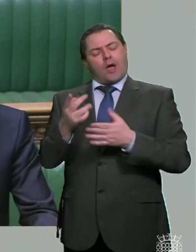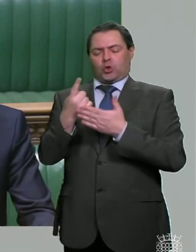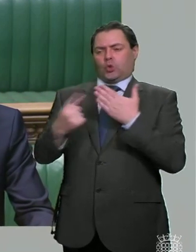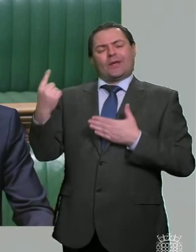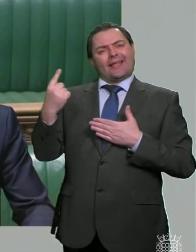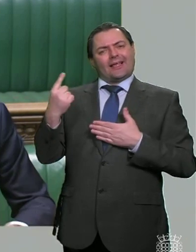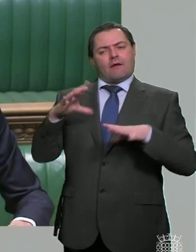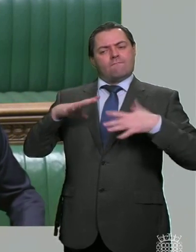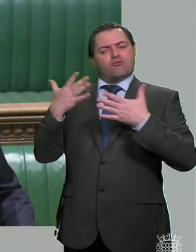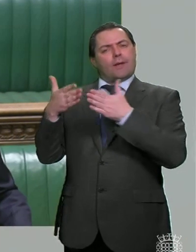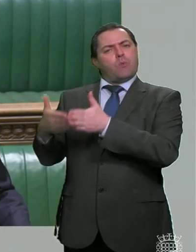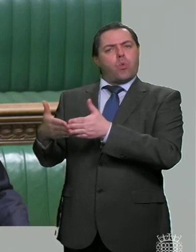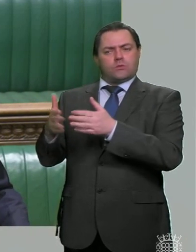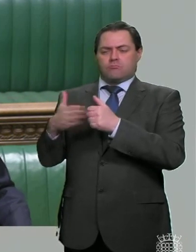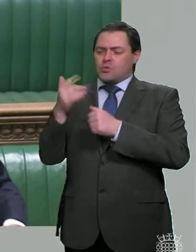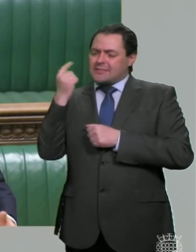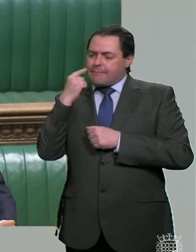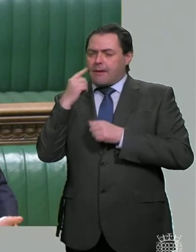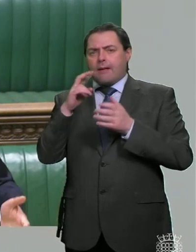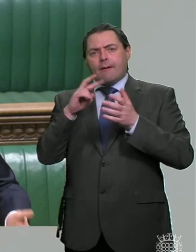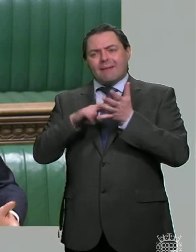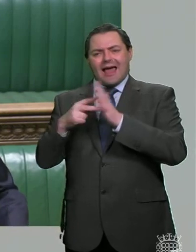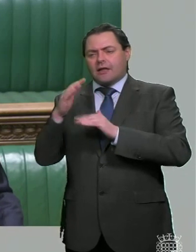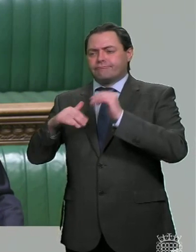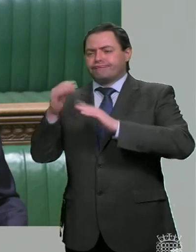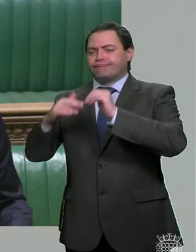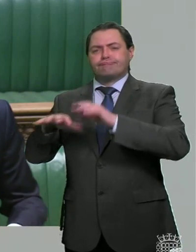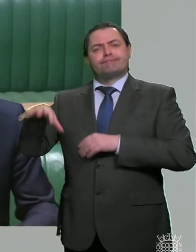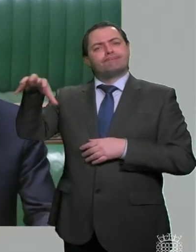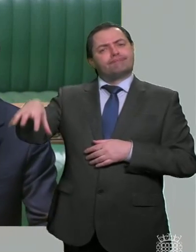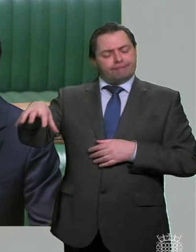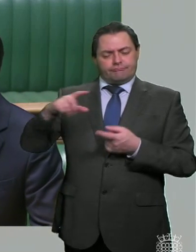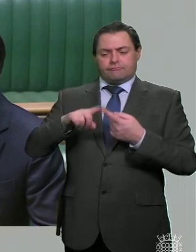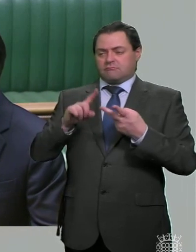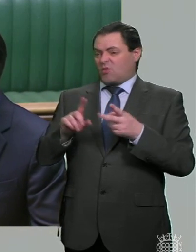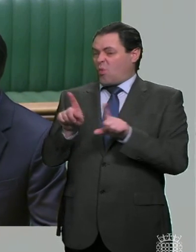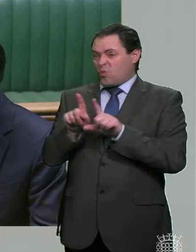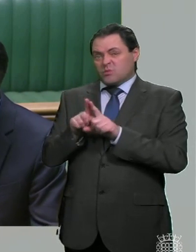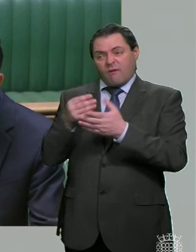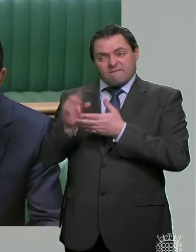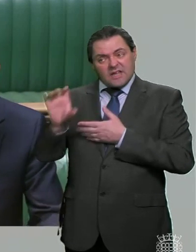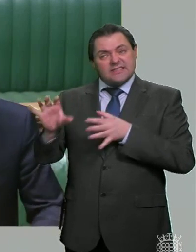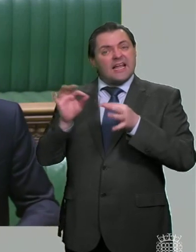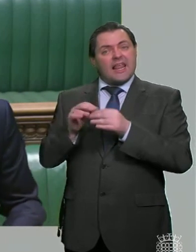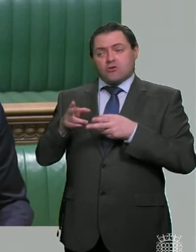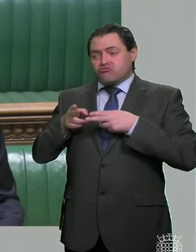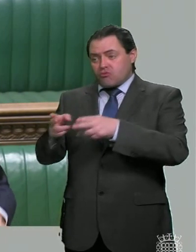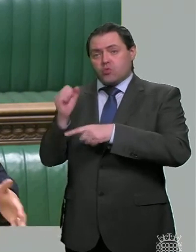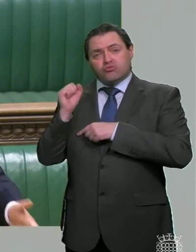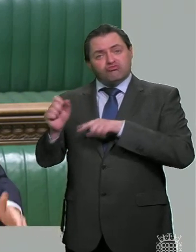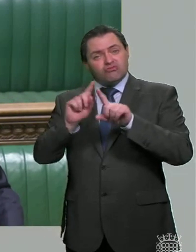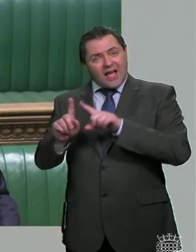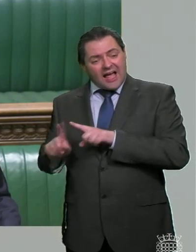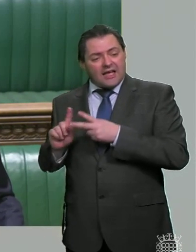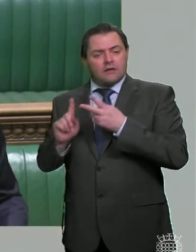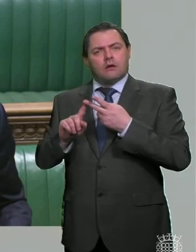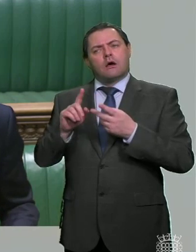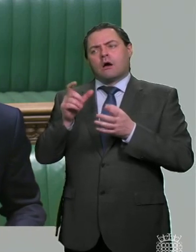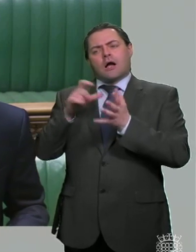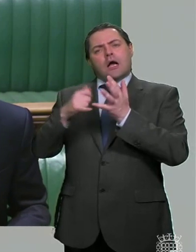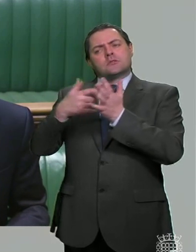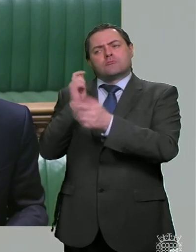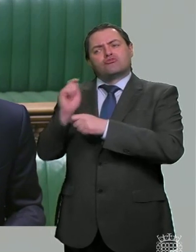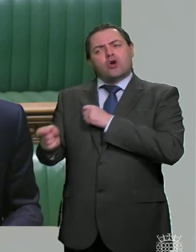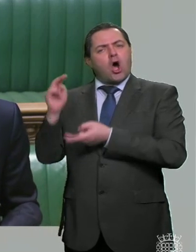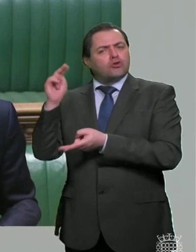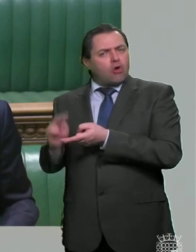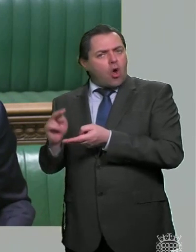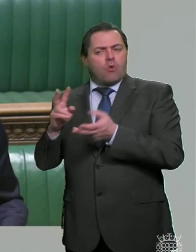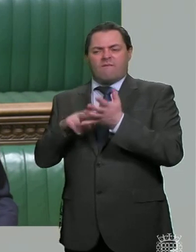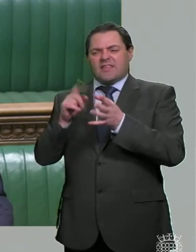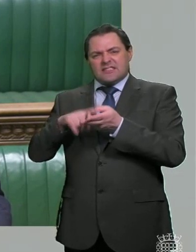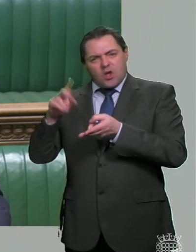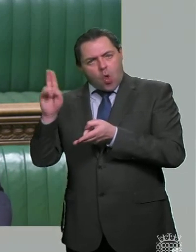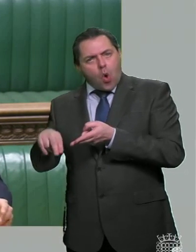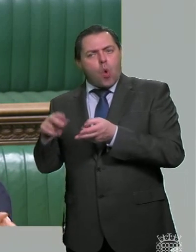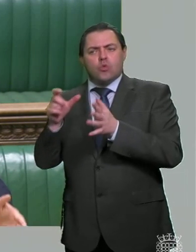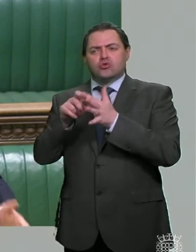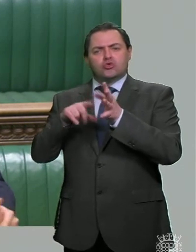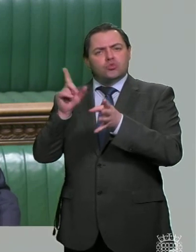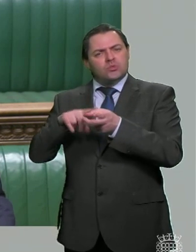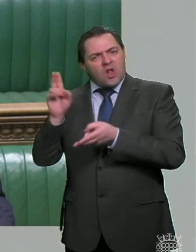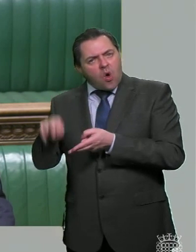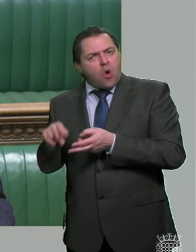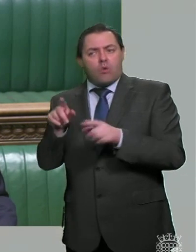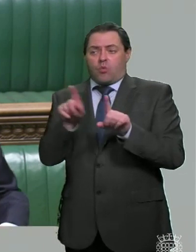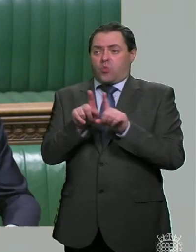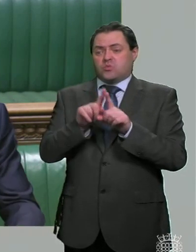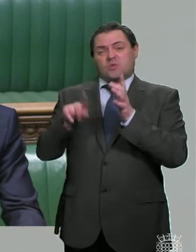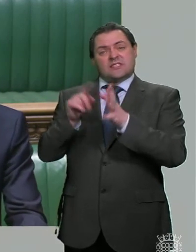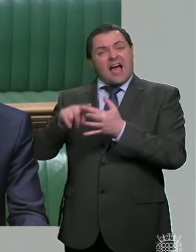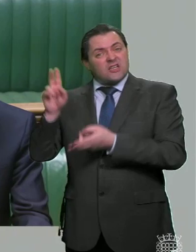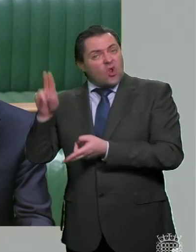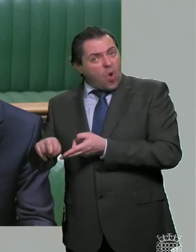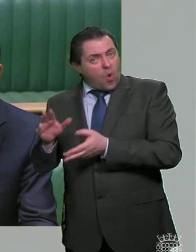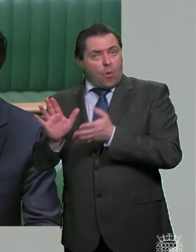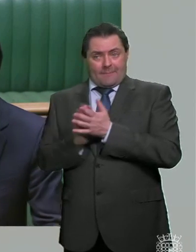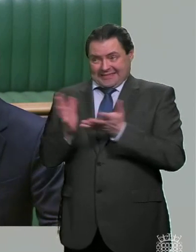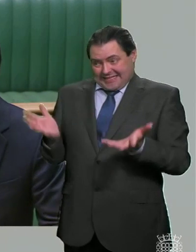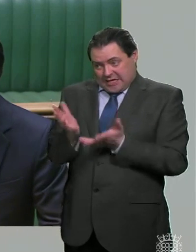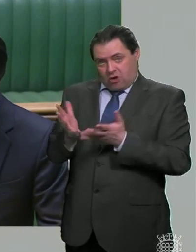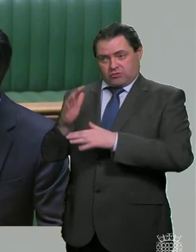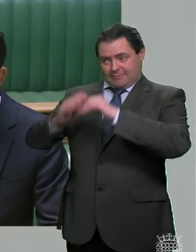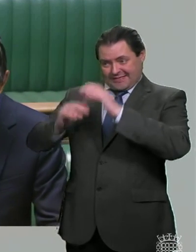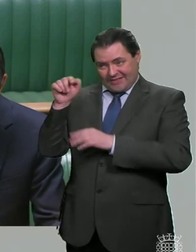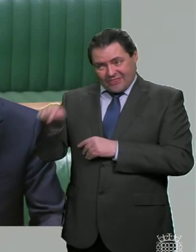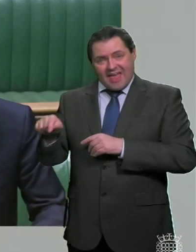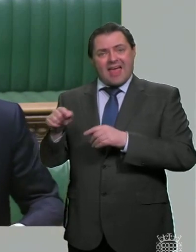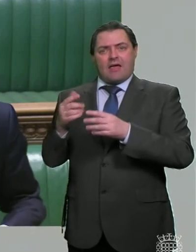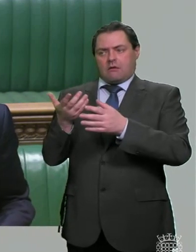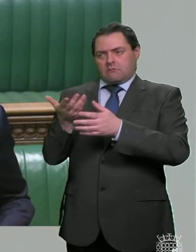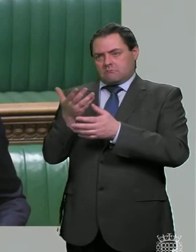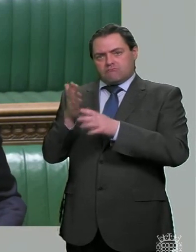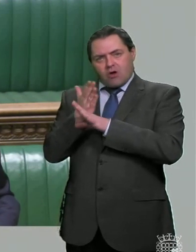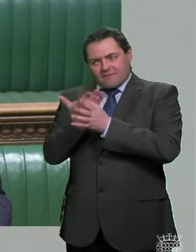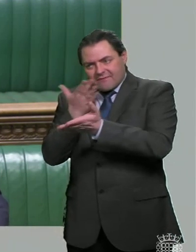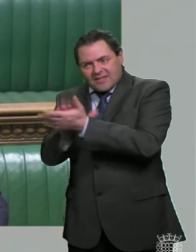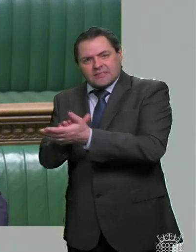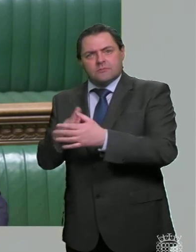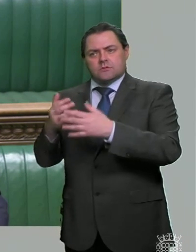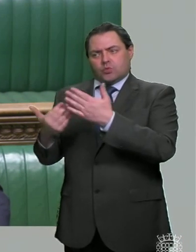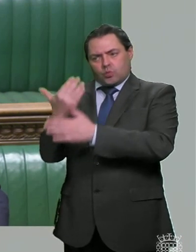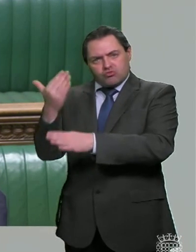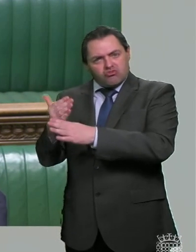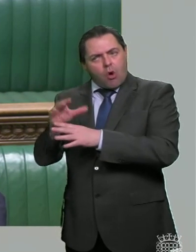Our freeports will have simpler planning to allow businesses to build; infrastructure funding to improve transport links; cheaper customs with favourable tariffs, VAT or duties; and lower taxes, with tax breaks to encourage construction, private investment and job creation.